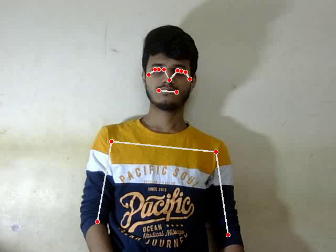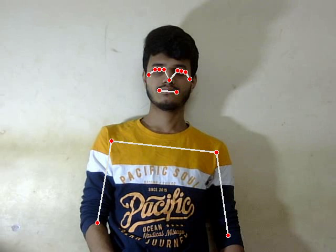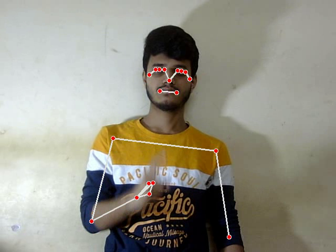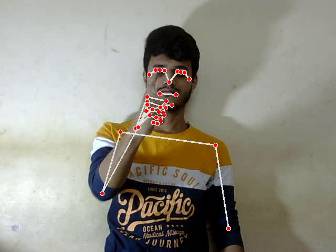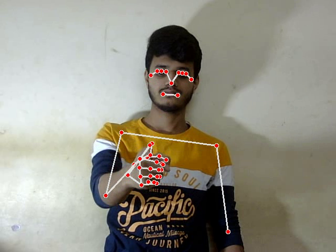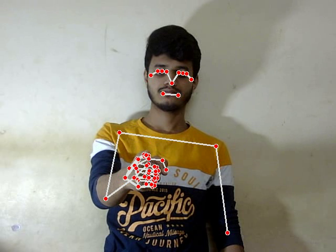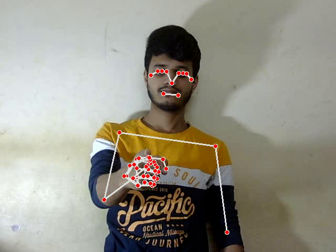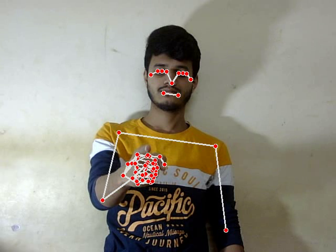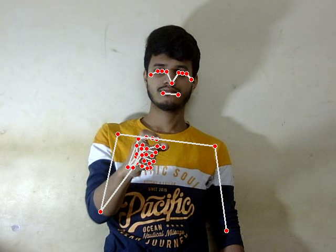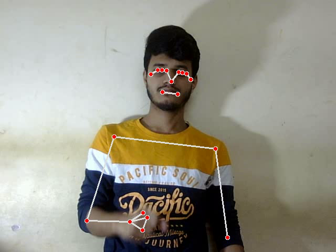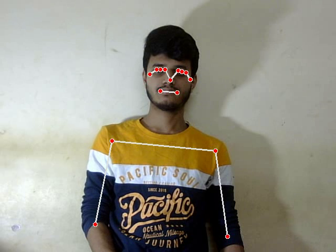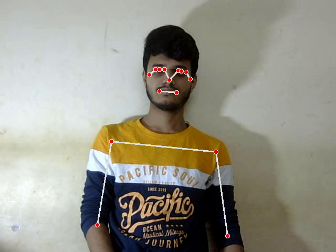you